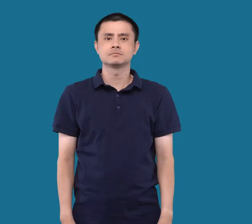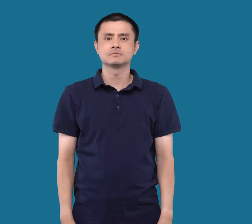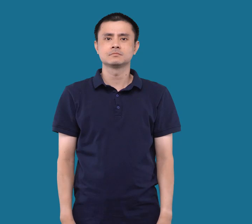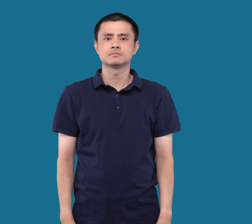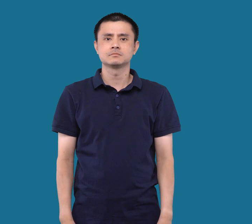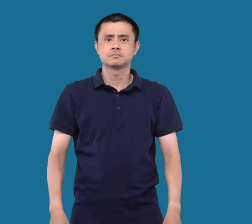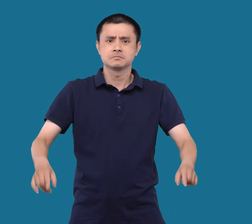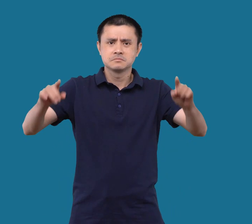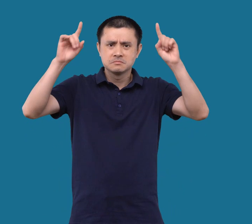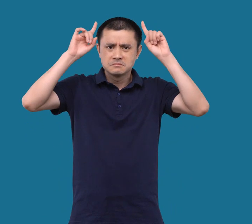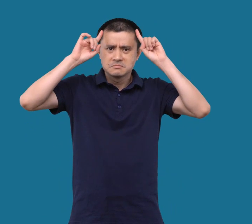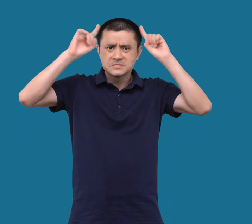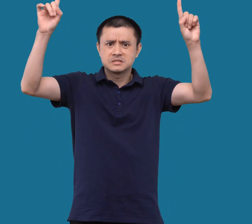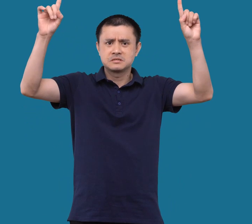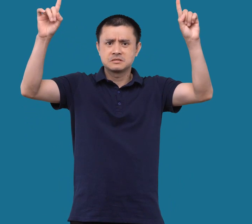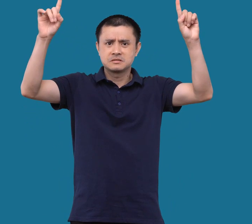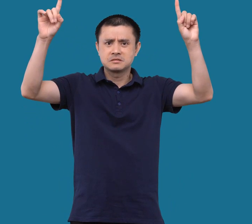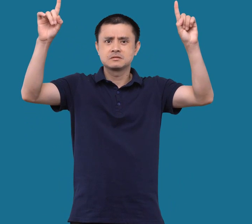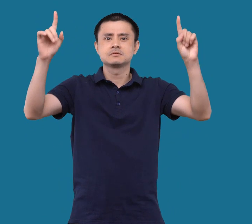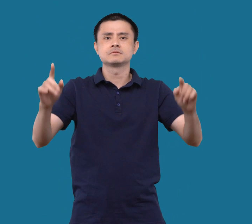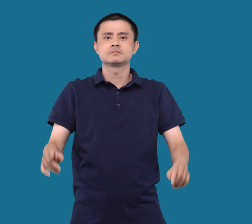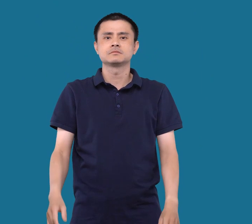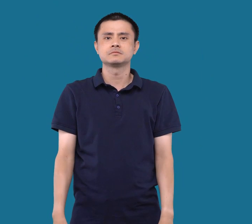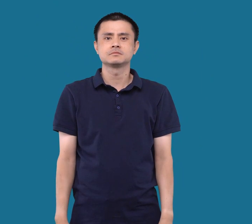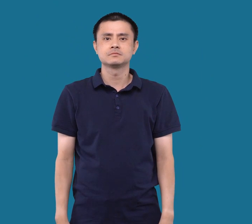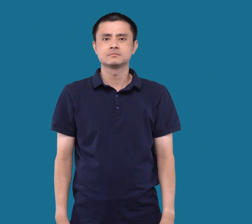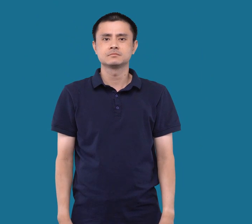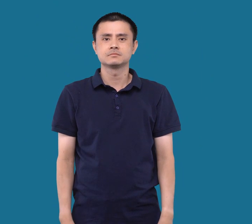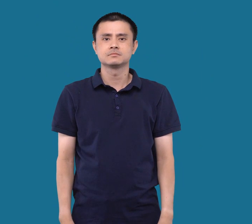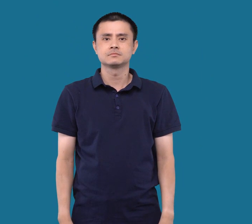chỉ huy